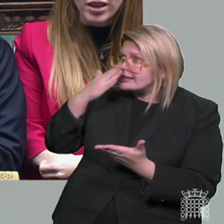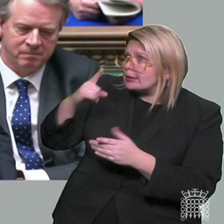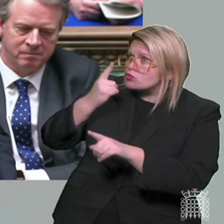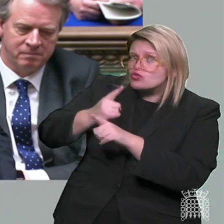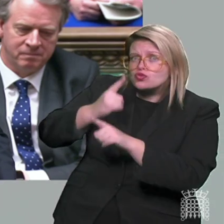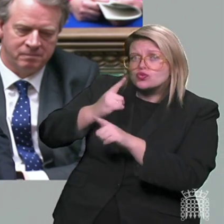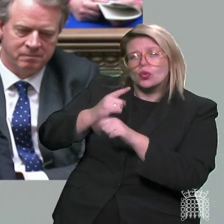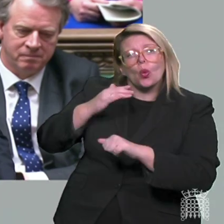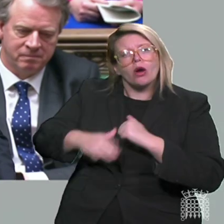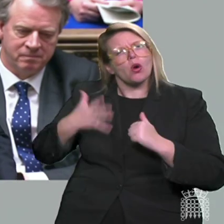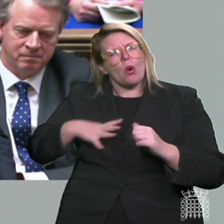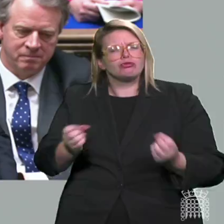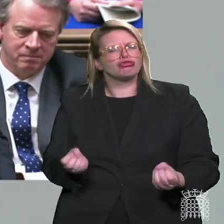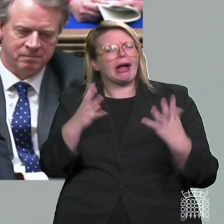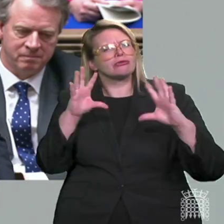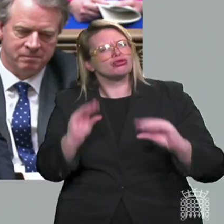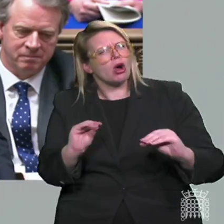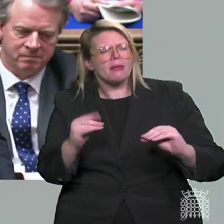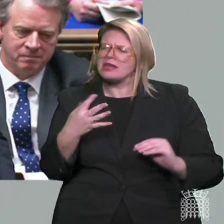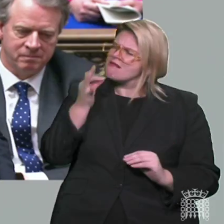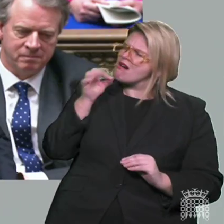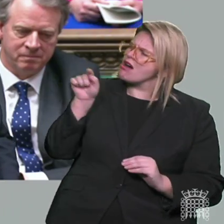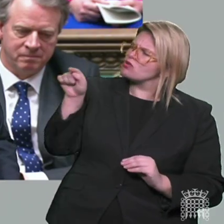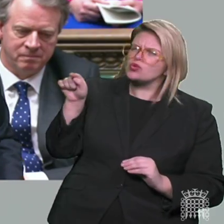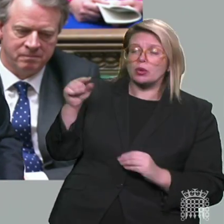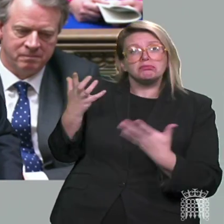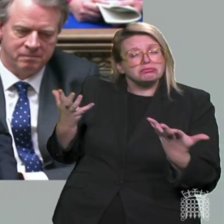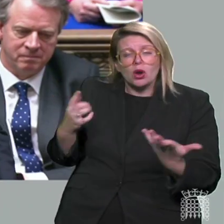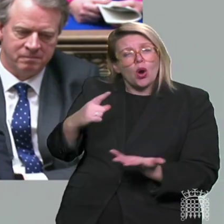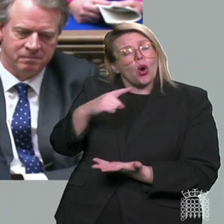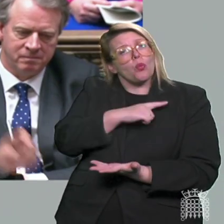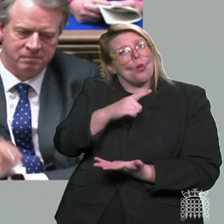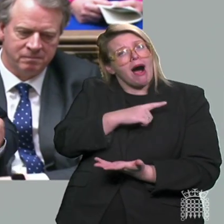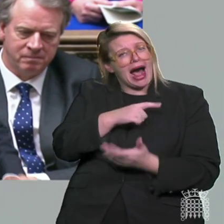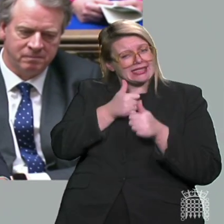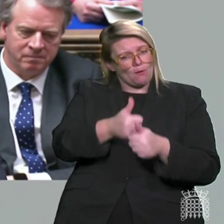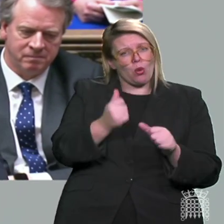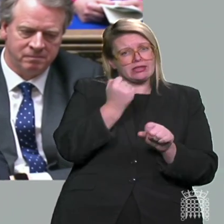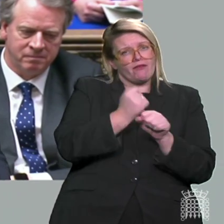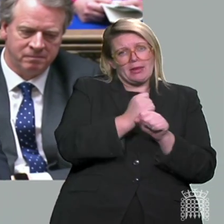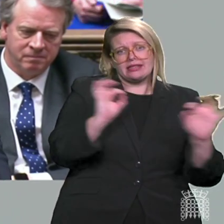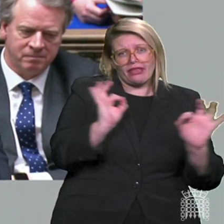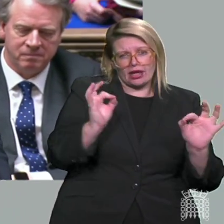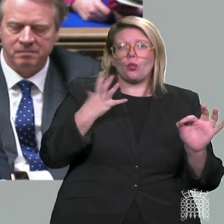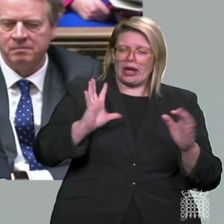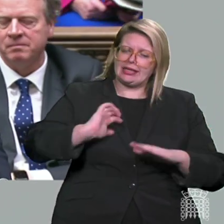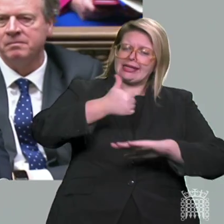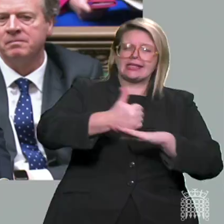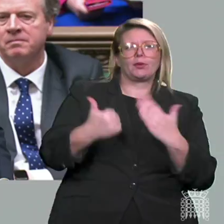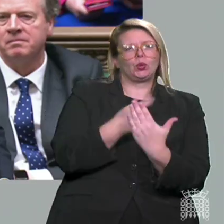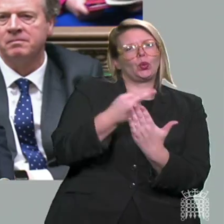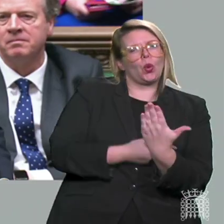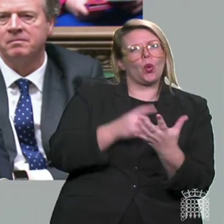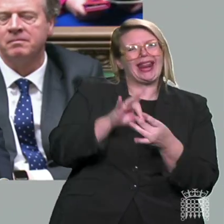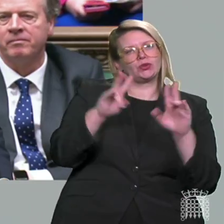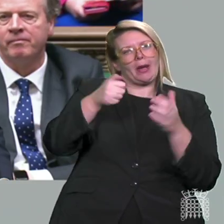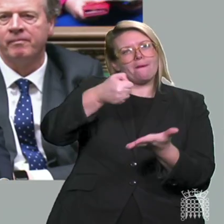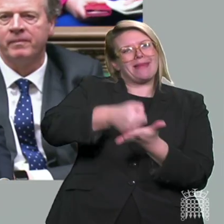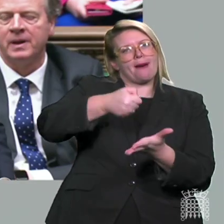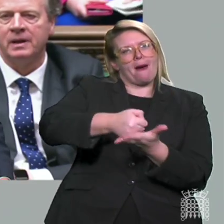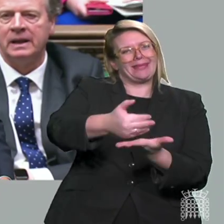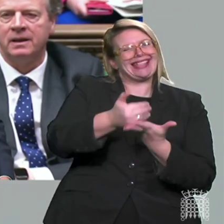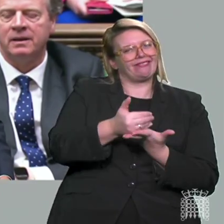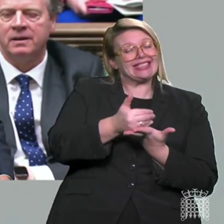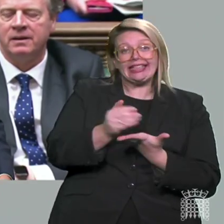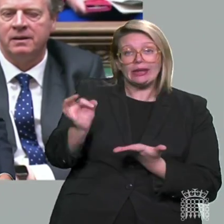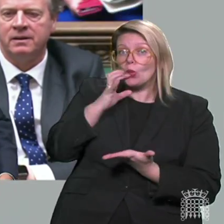He talks about wanting to end the strikes. The question for him is simple then: why does he not support our minimum safety legislation?